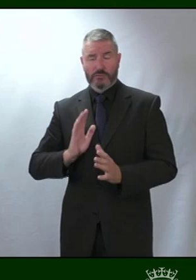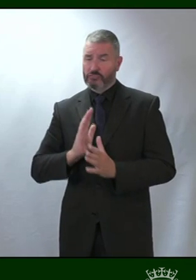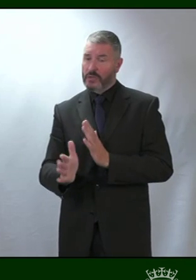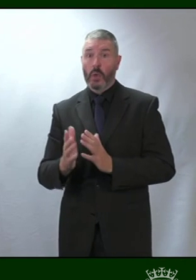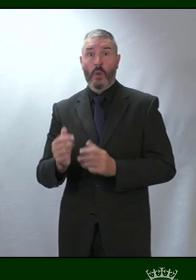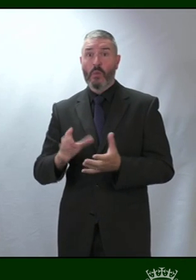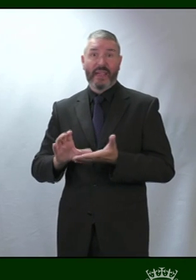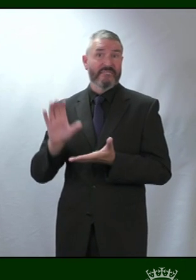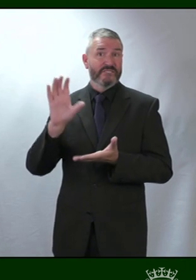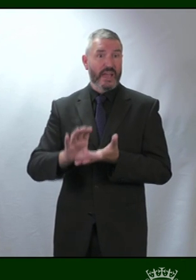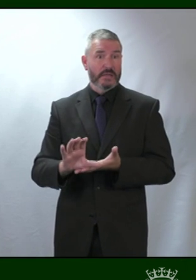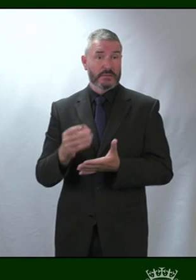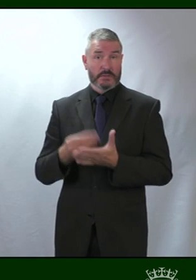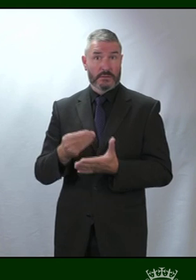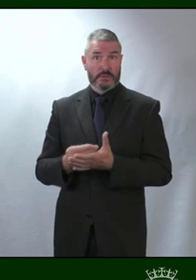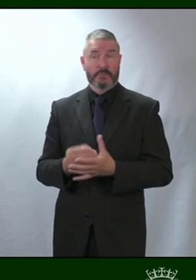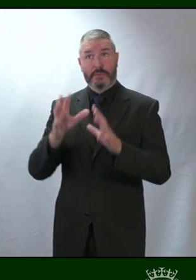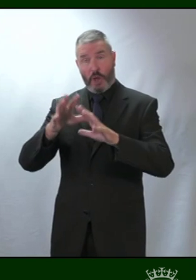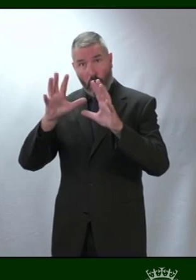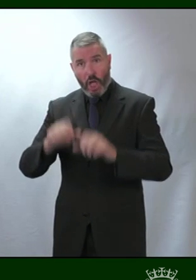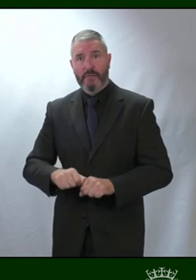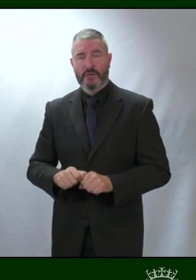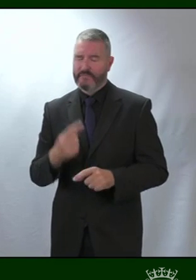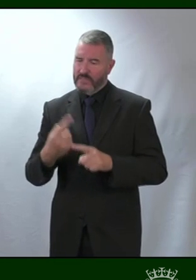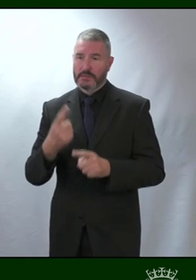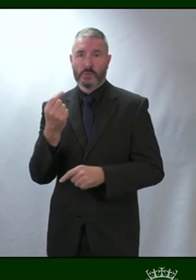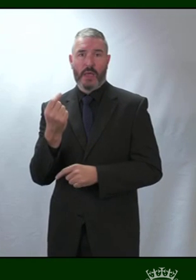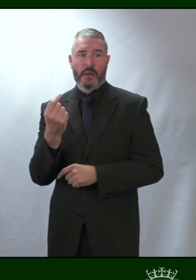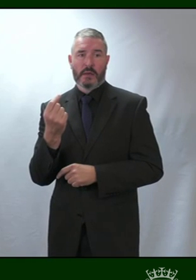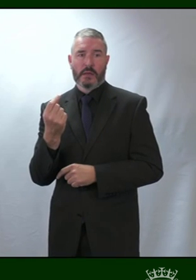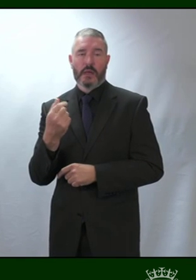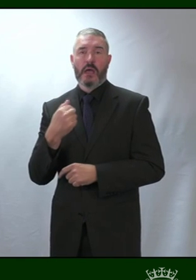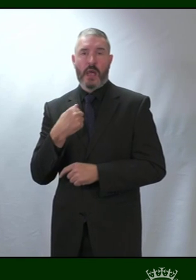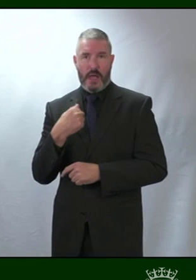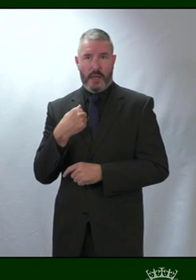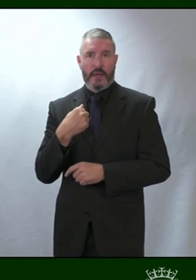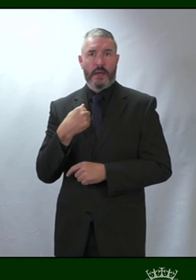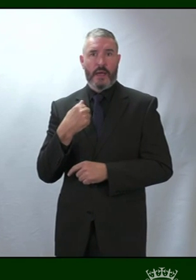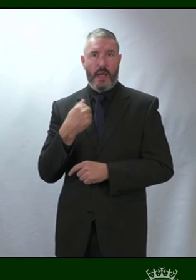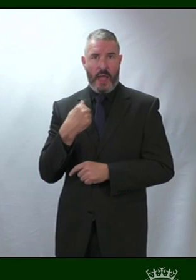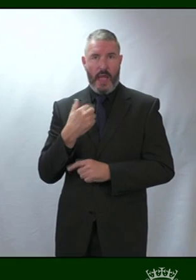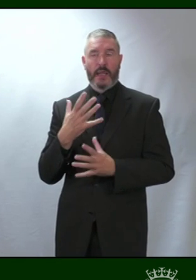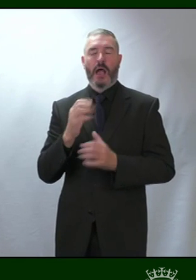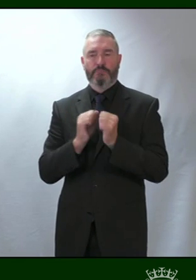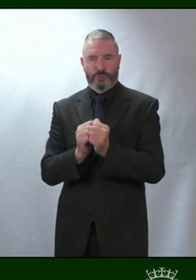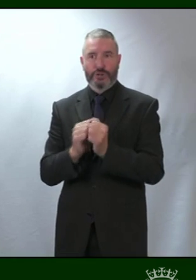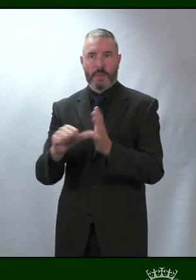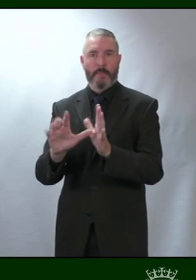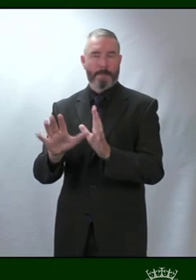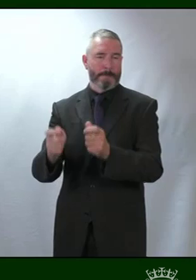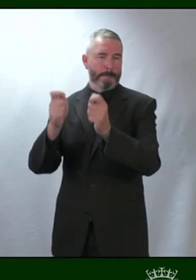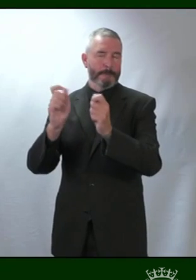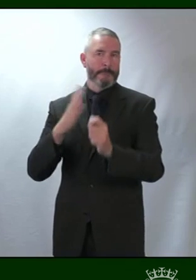We are investing massively to achieve that as fast as we can, but I sincerely appreciate the problem that she raises.